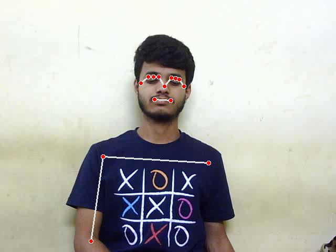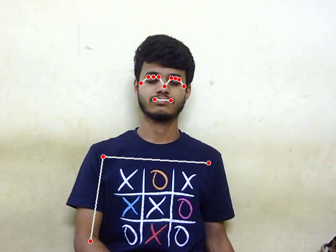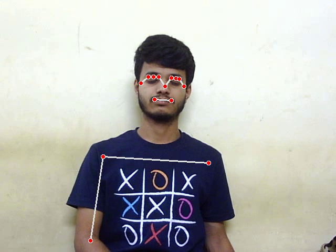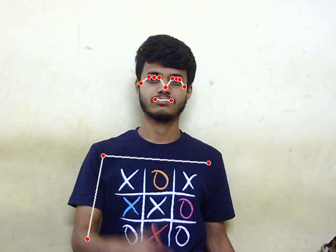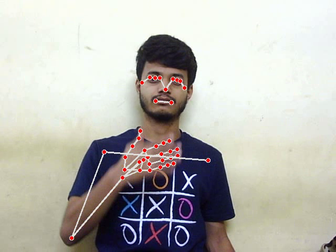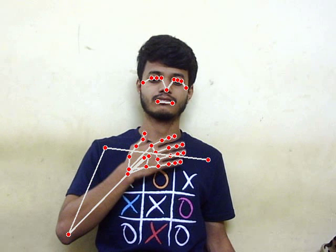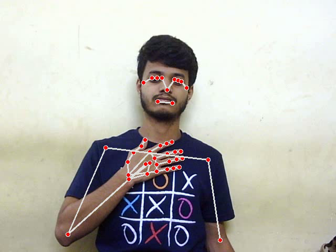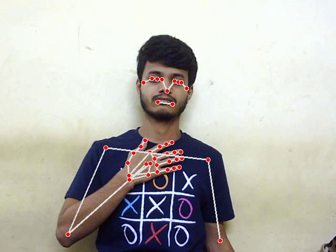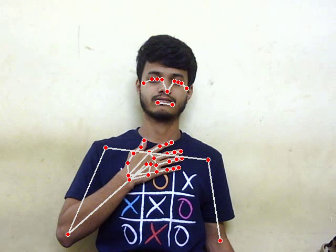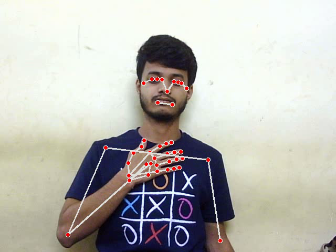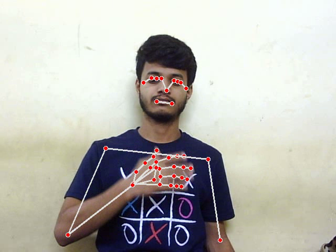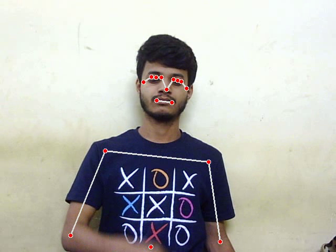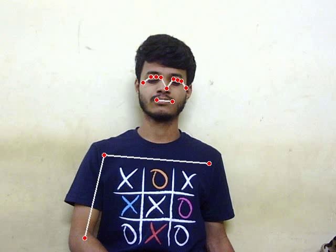my